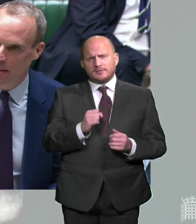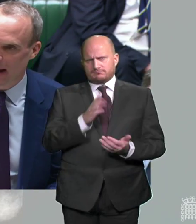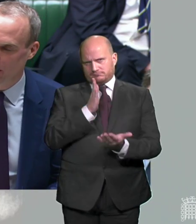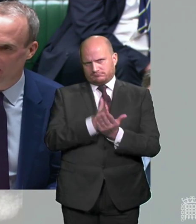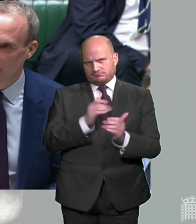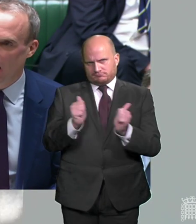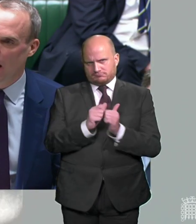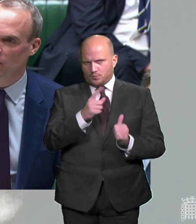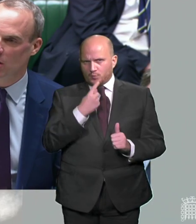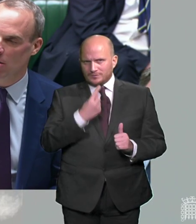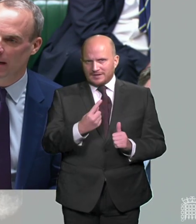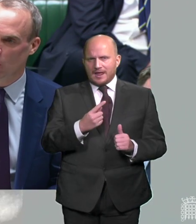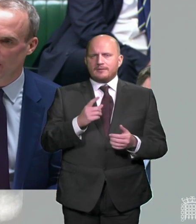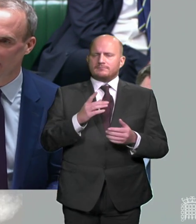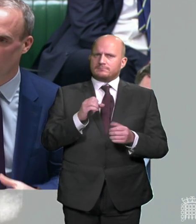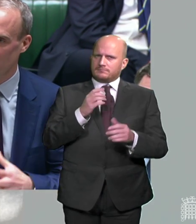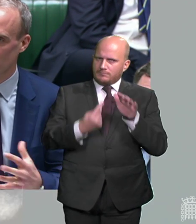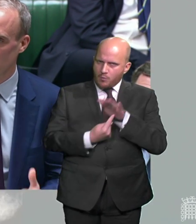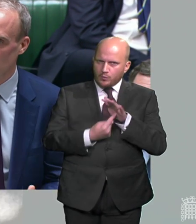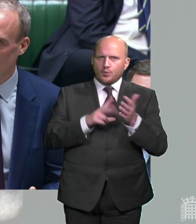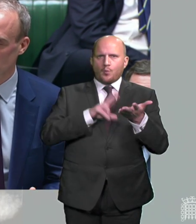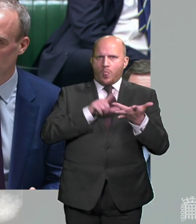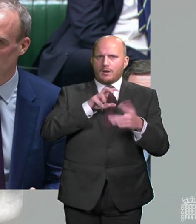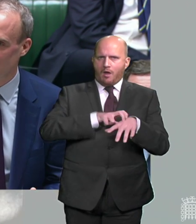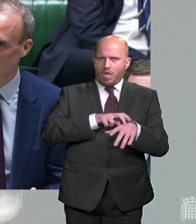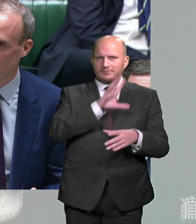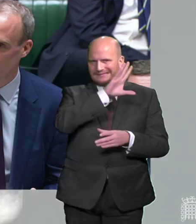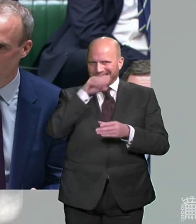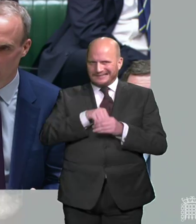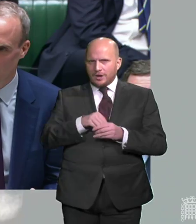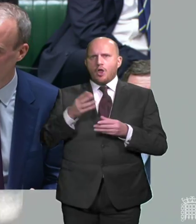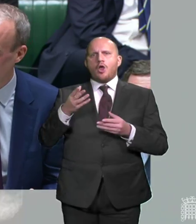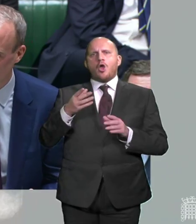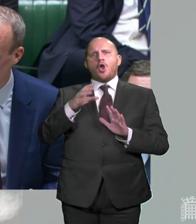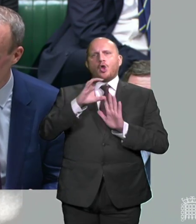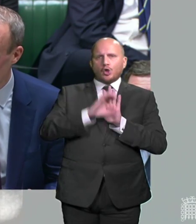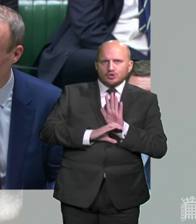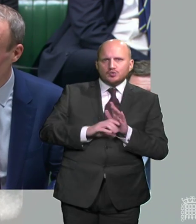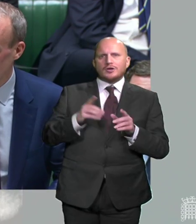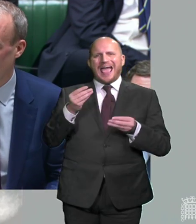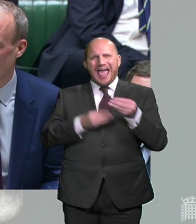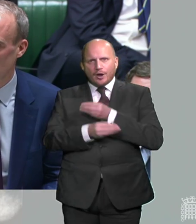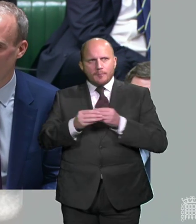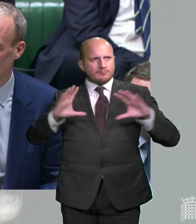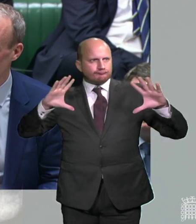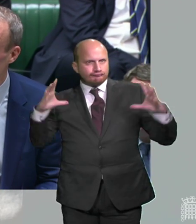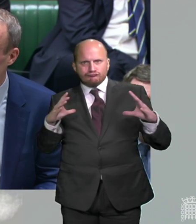What he said about securing Northern Ireland’s place within the constitutional and economic integrity of the UK is absolutely vital.